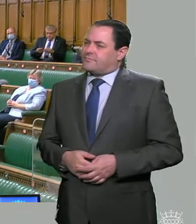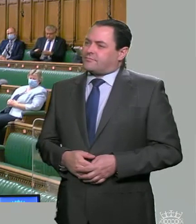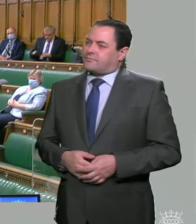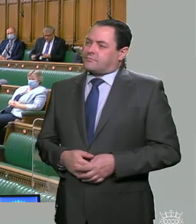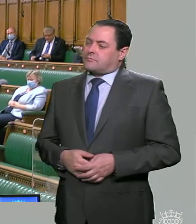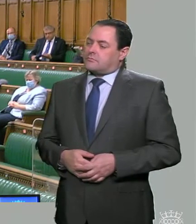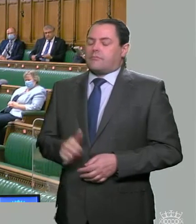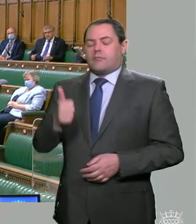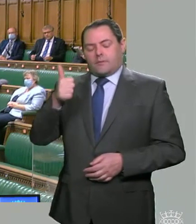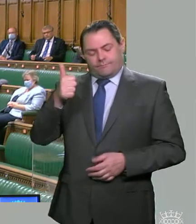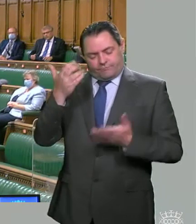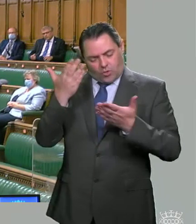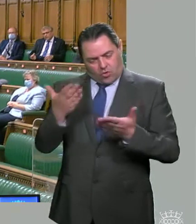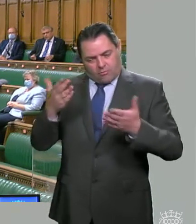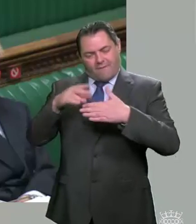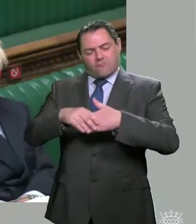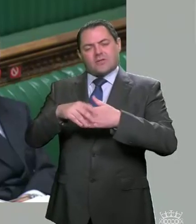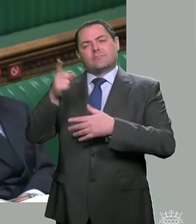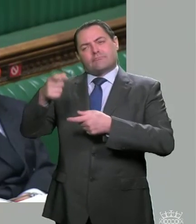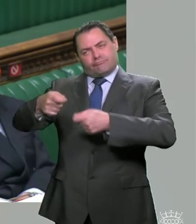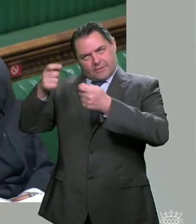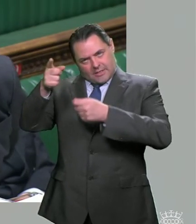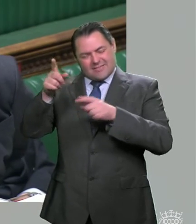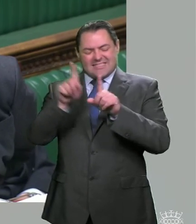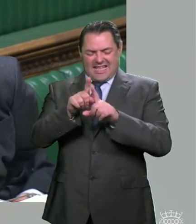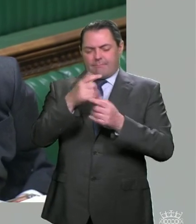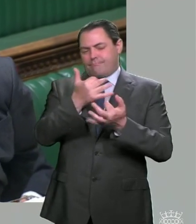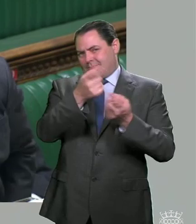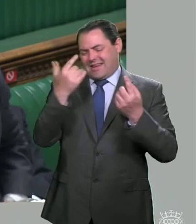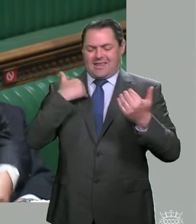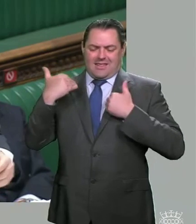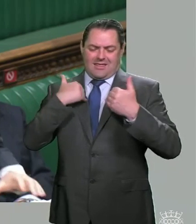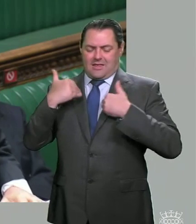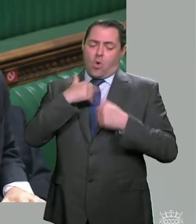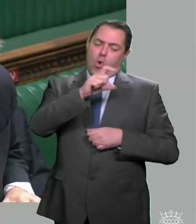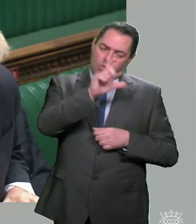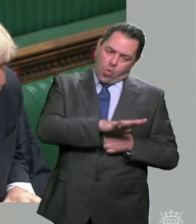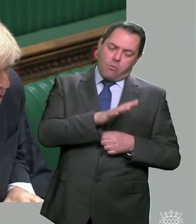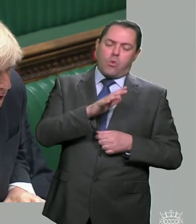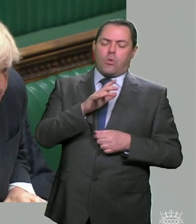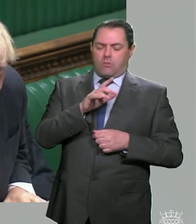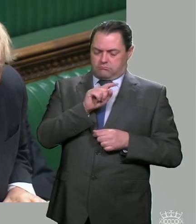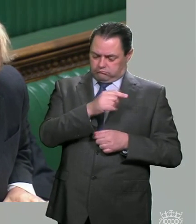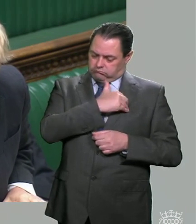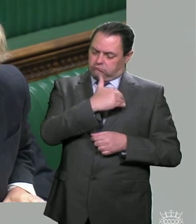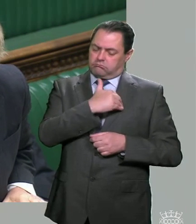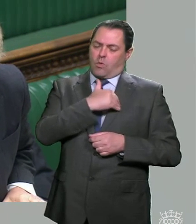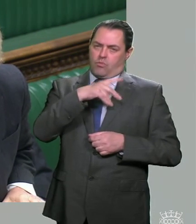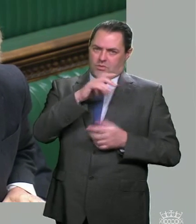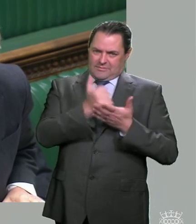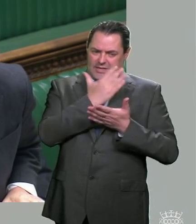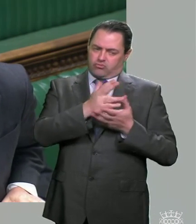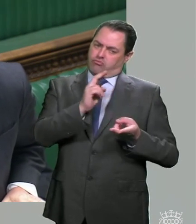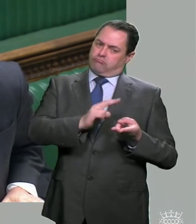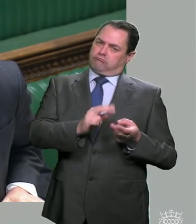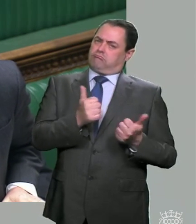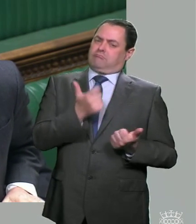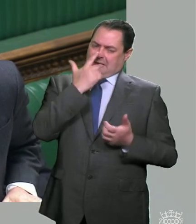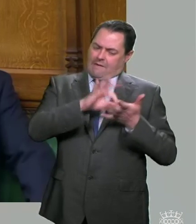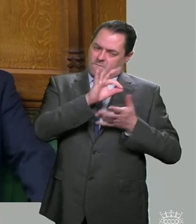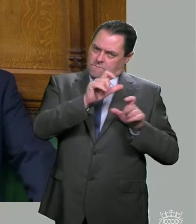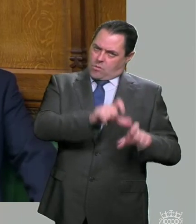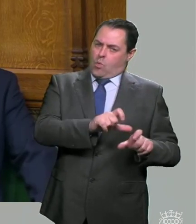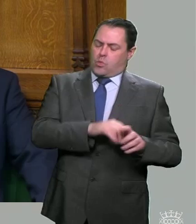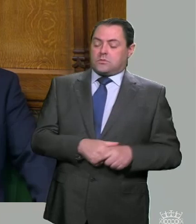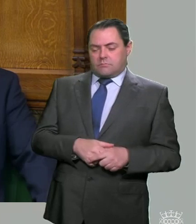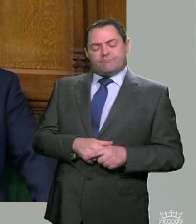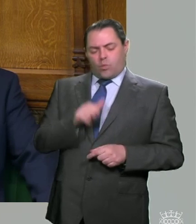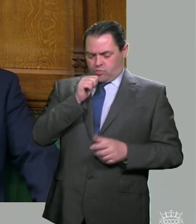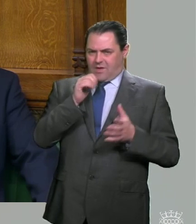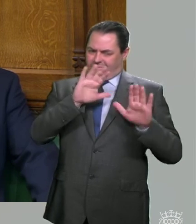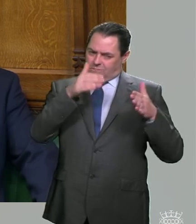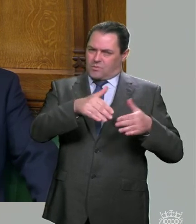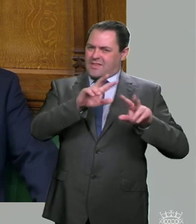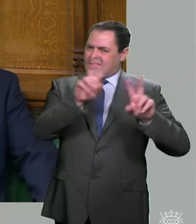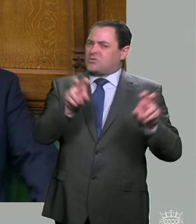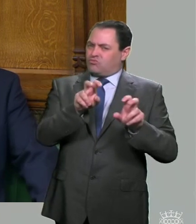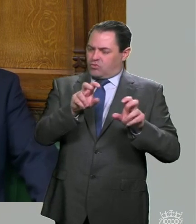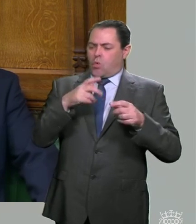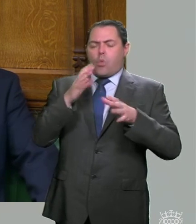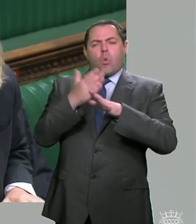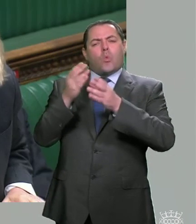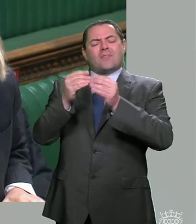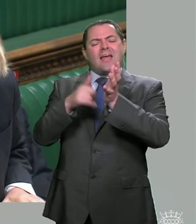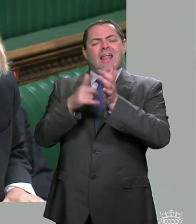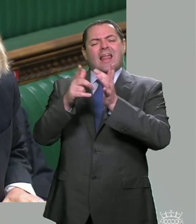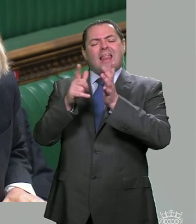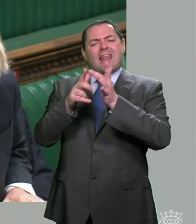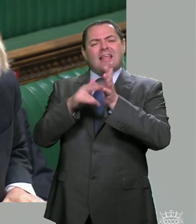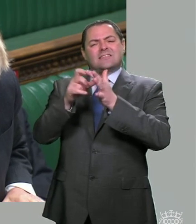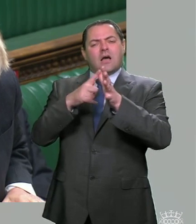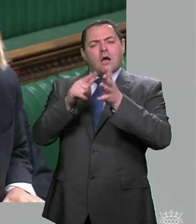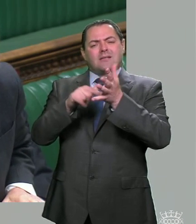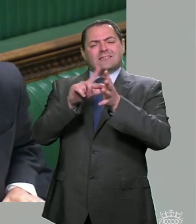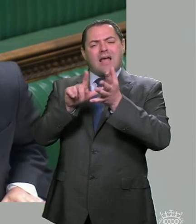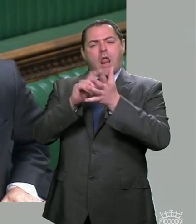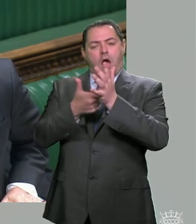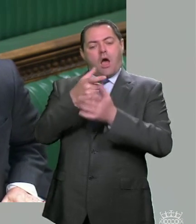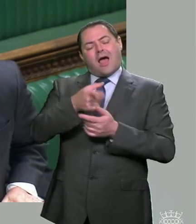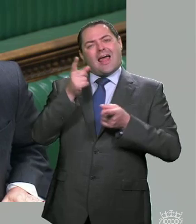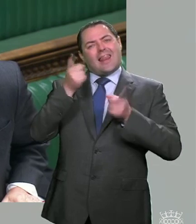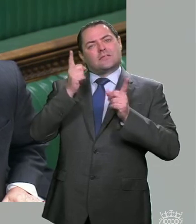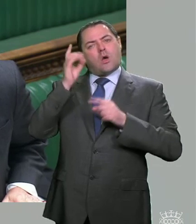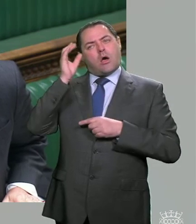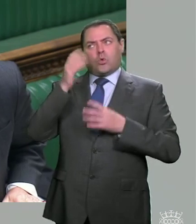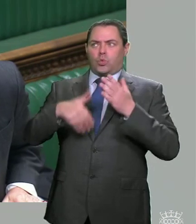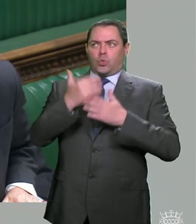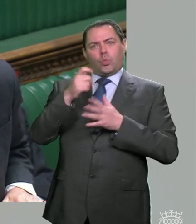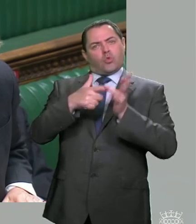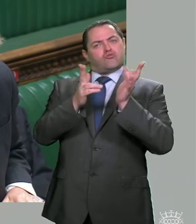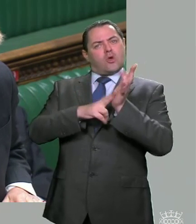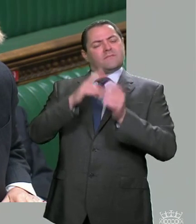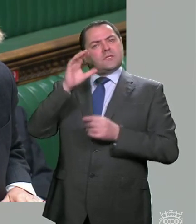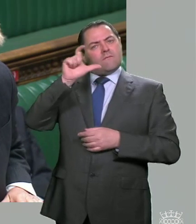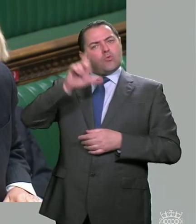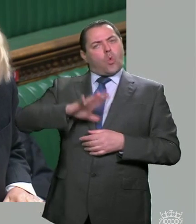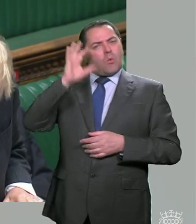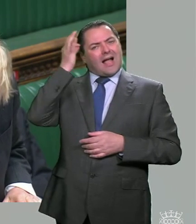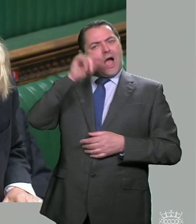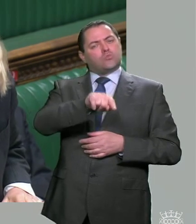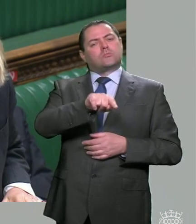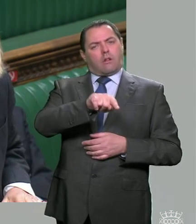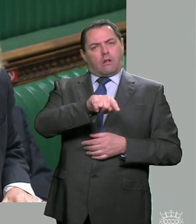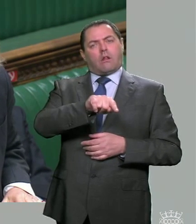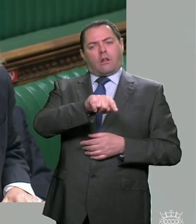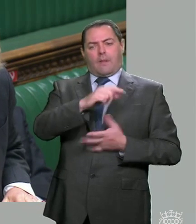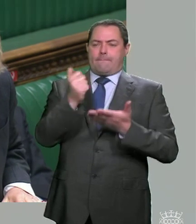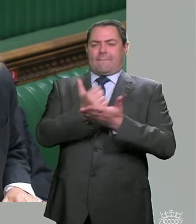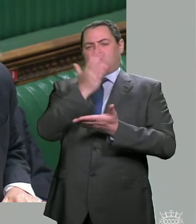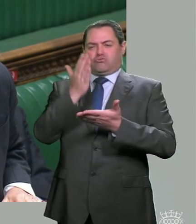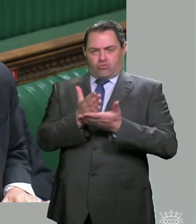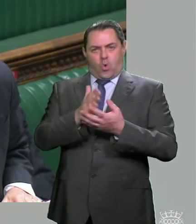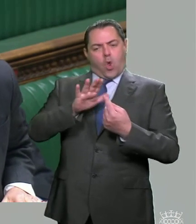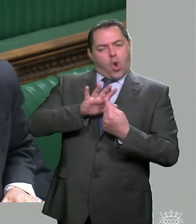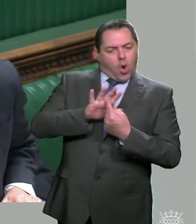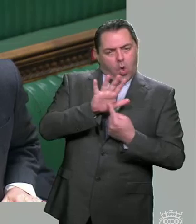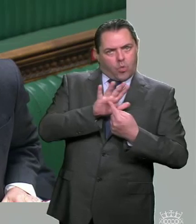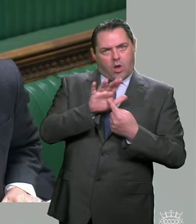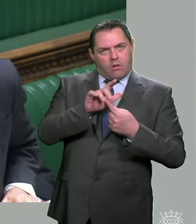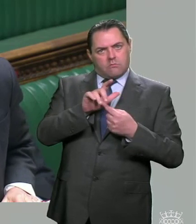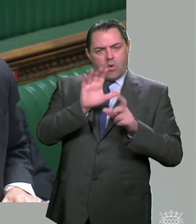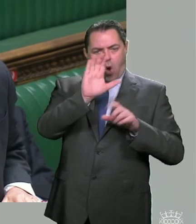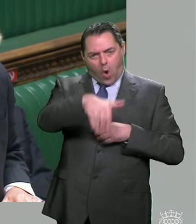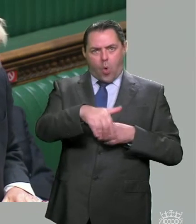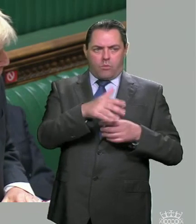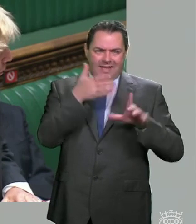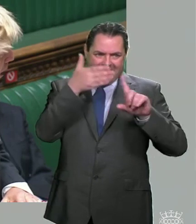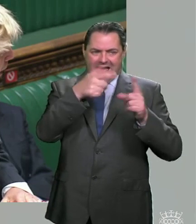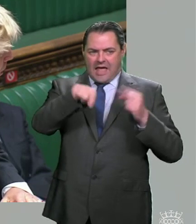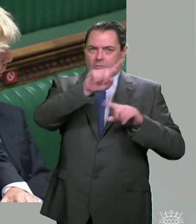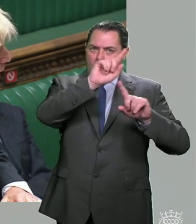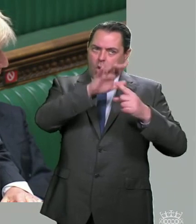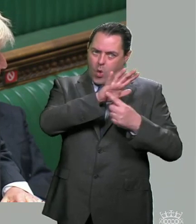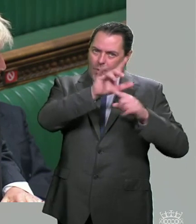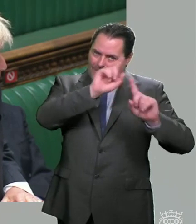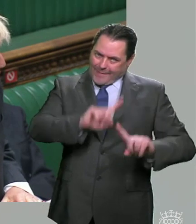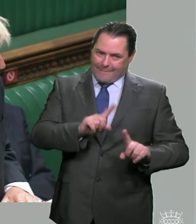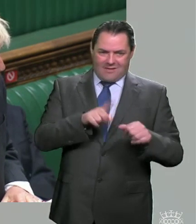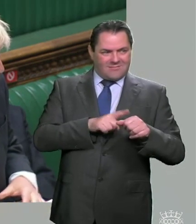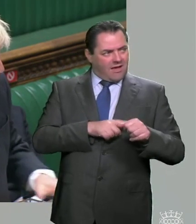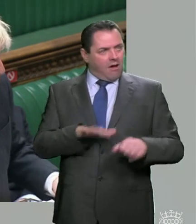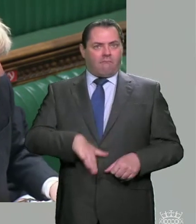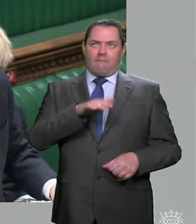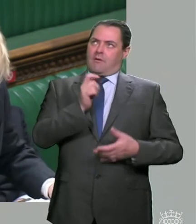My honourable Friend raises a point that has been raised repeatedly with me in Cornwall, and we are absolutely determined to address the issue in question and to work with Linda Taylor, the leader of the newly Conservative Cornwall Council, to ensure that we build local homes for local people so that young people growing up in Cornwall have the